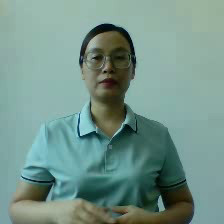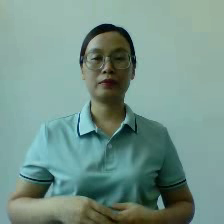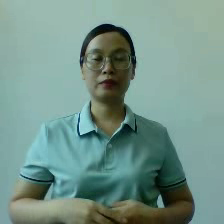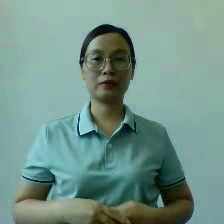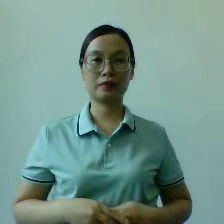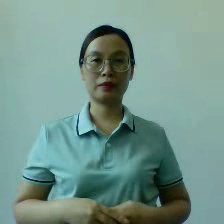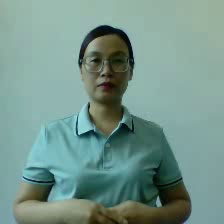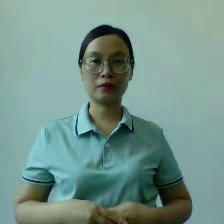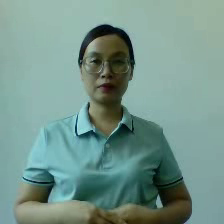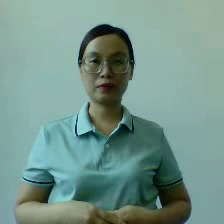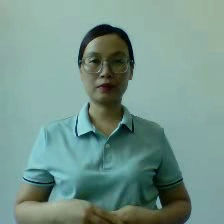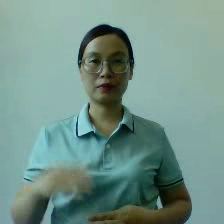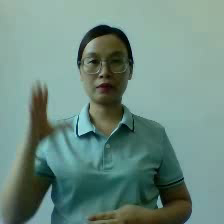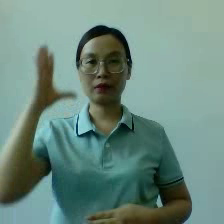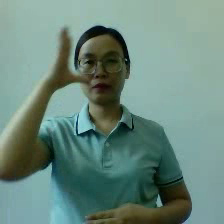Tối